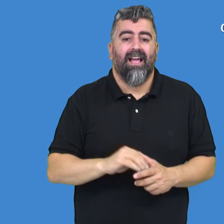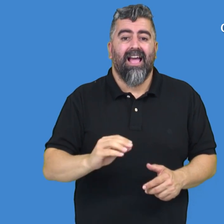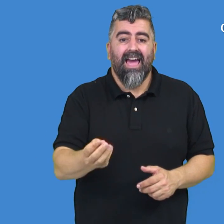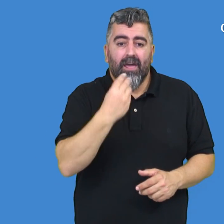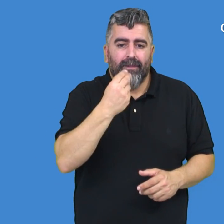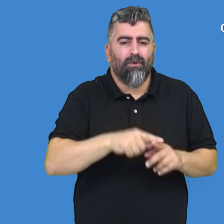comer